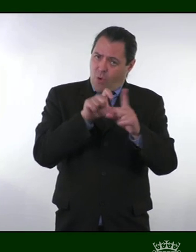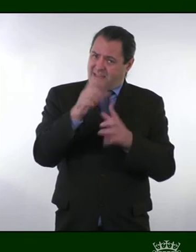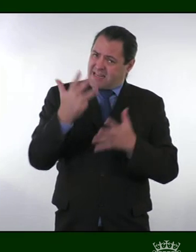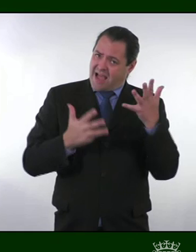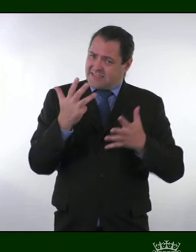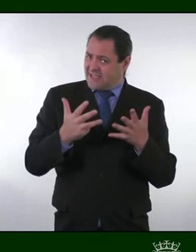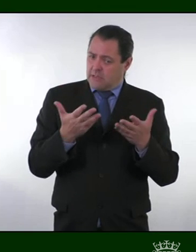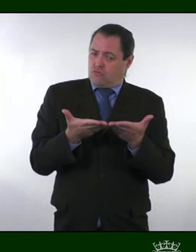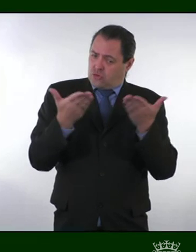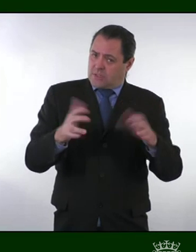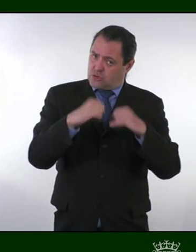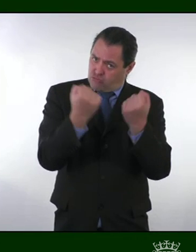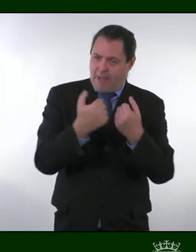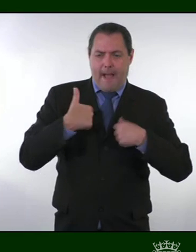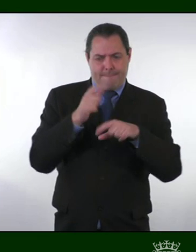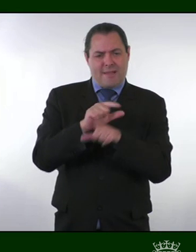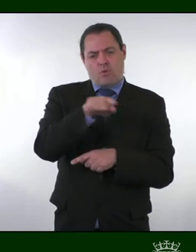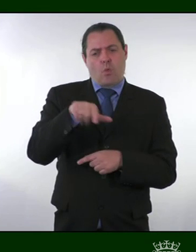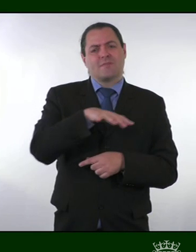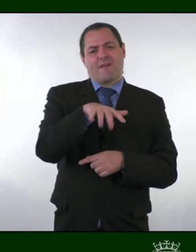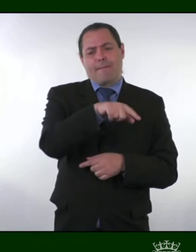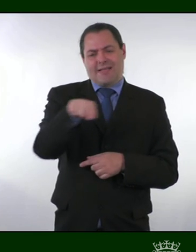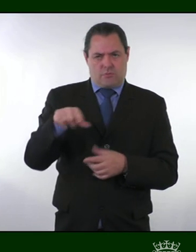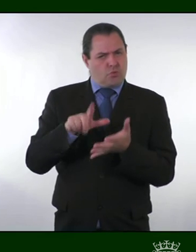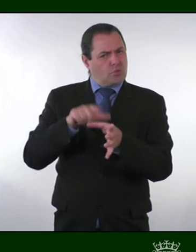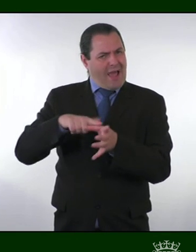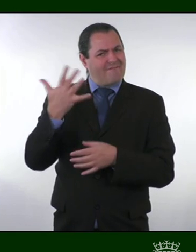I had the privilege of meeting the families on 15 July.